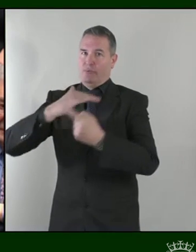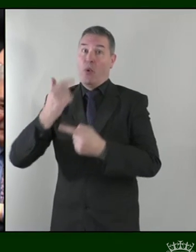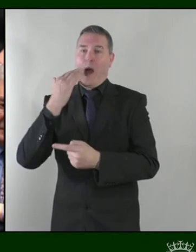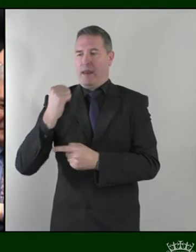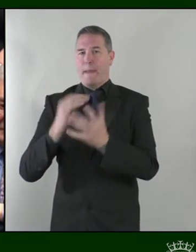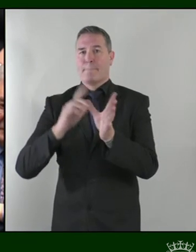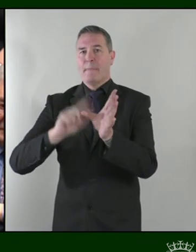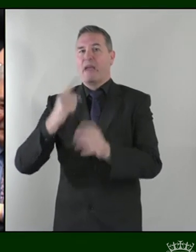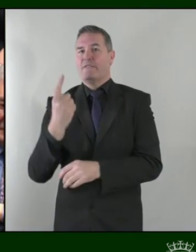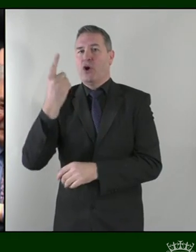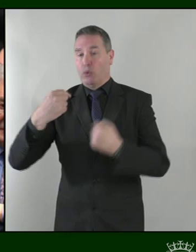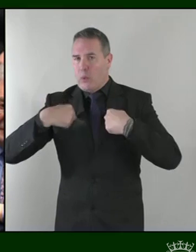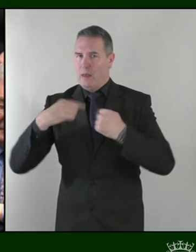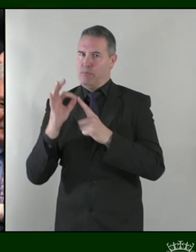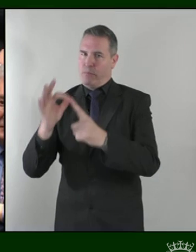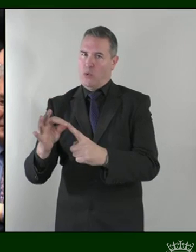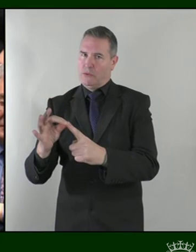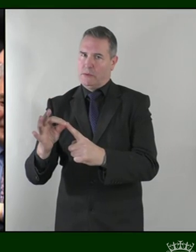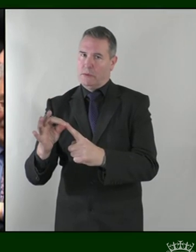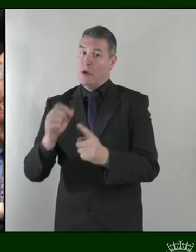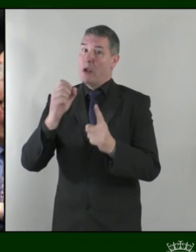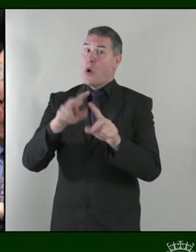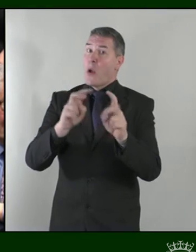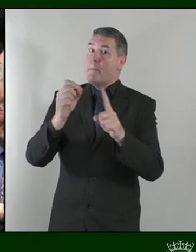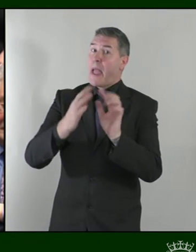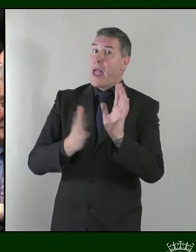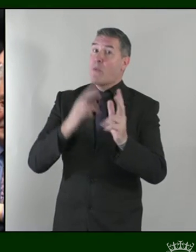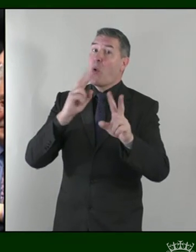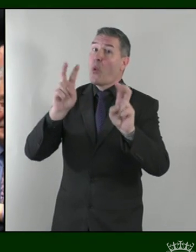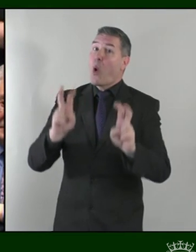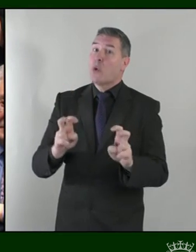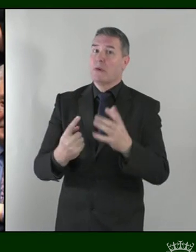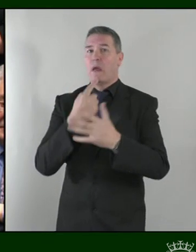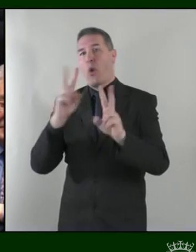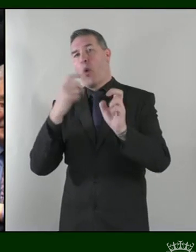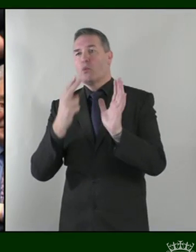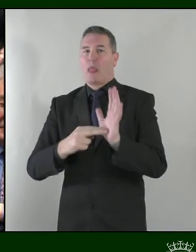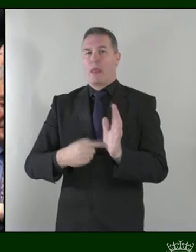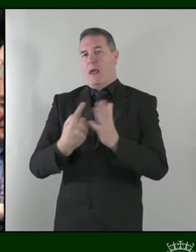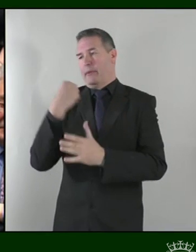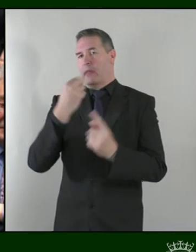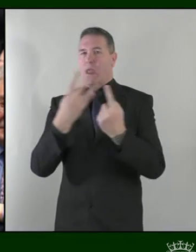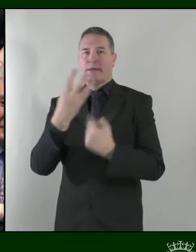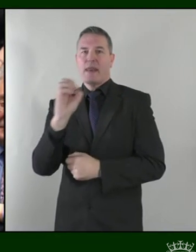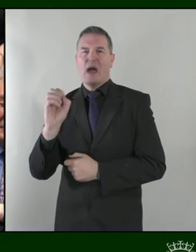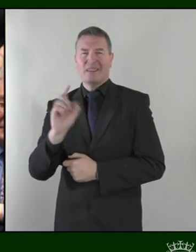The Prime Minister is quoting things that happened in 1990 and afterwards.